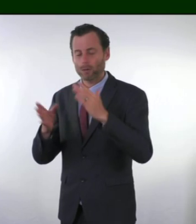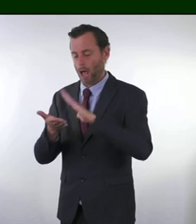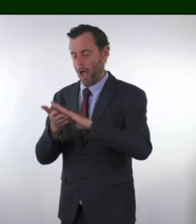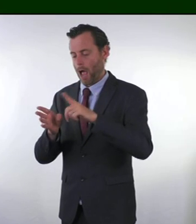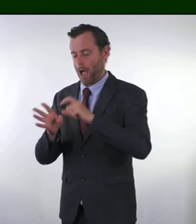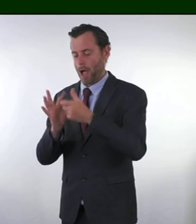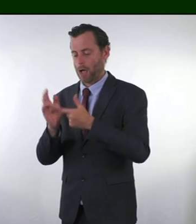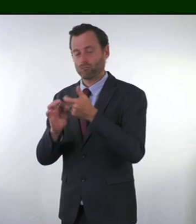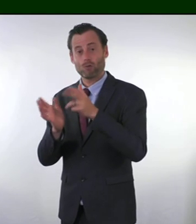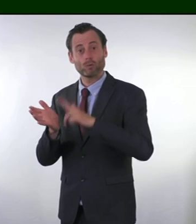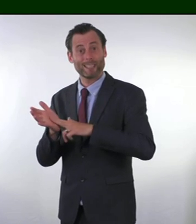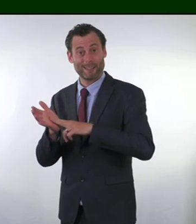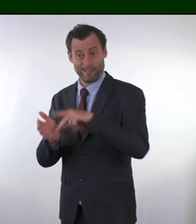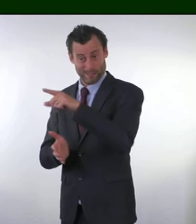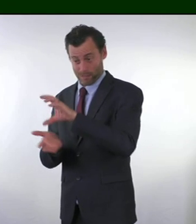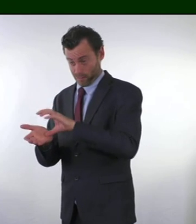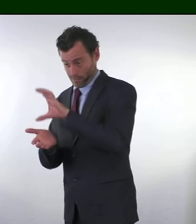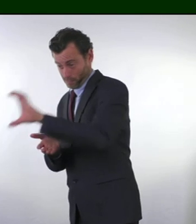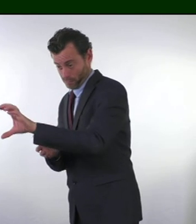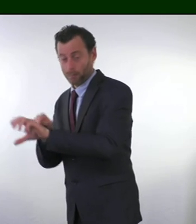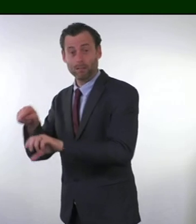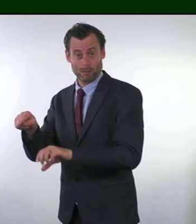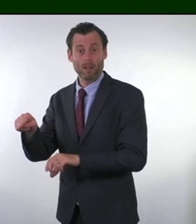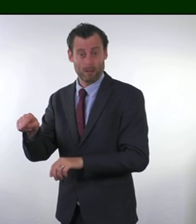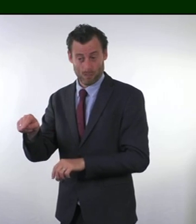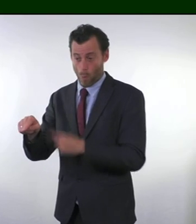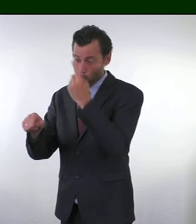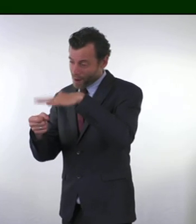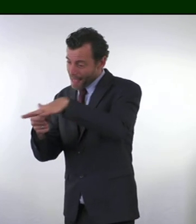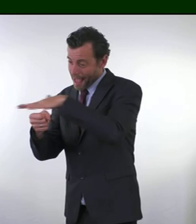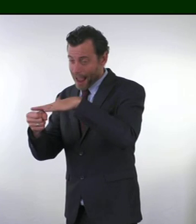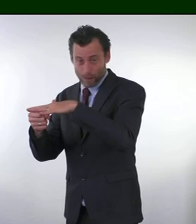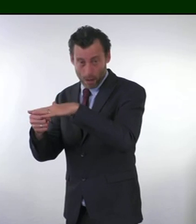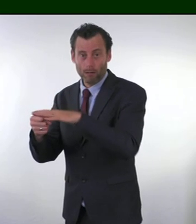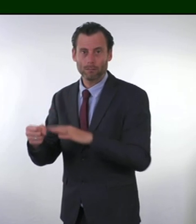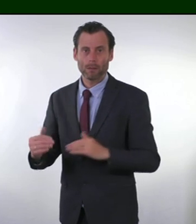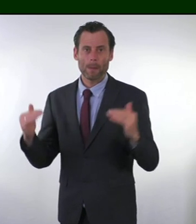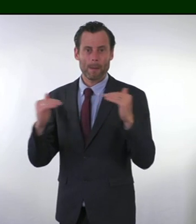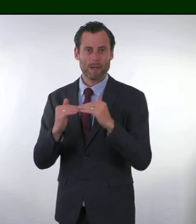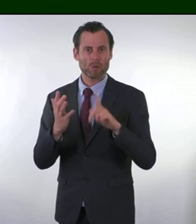The Committee on Climate Change has indicated how far behind the UK is in the race to decarbonise.